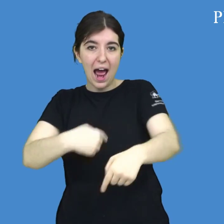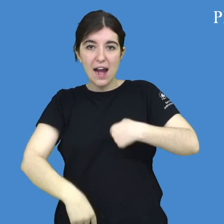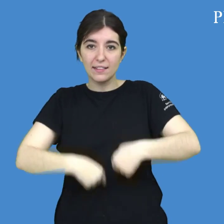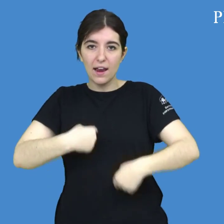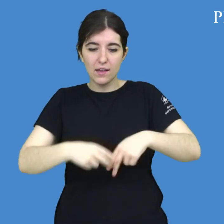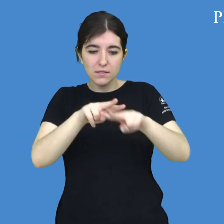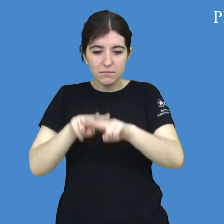circulación